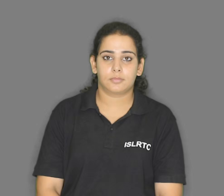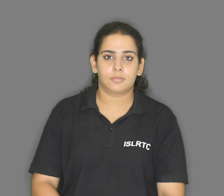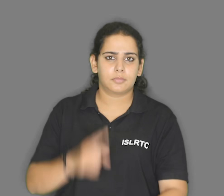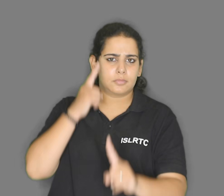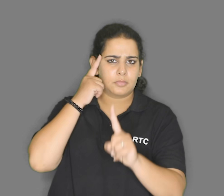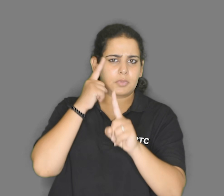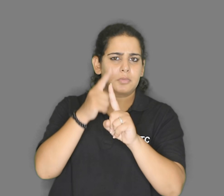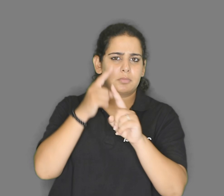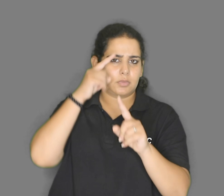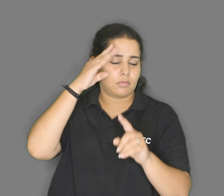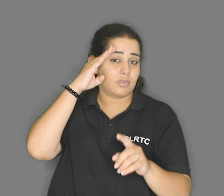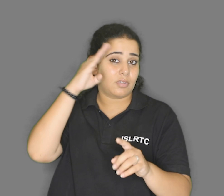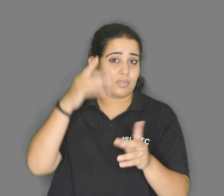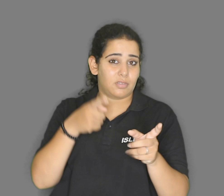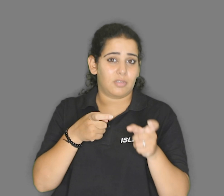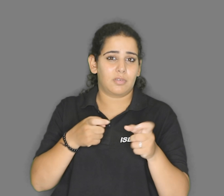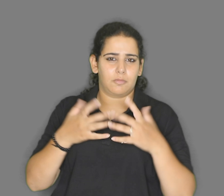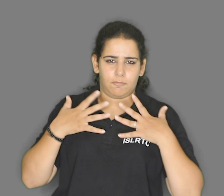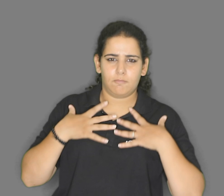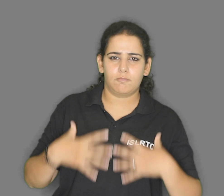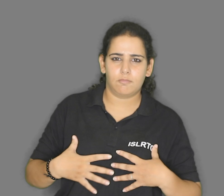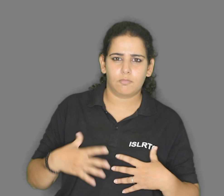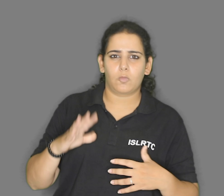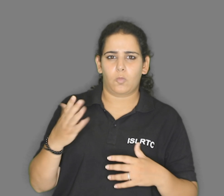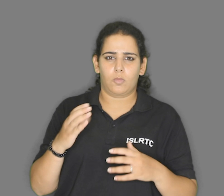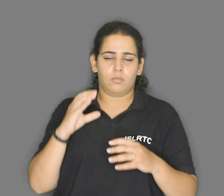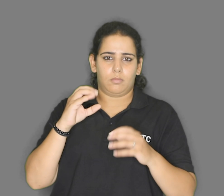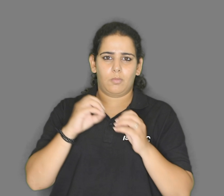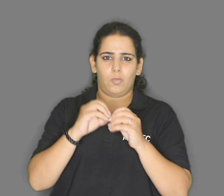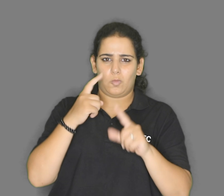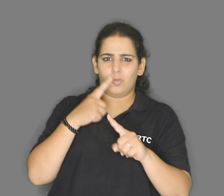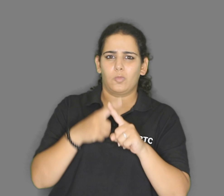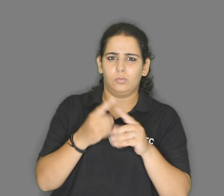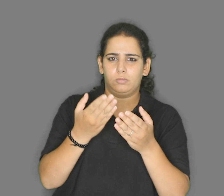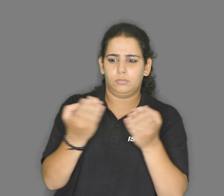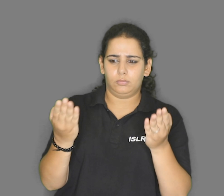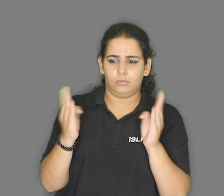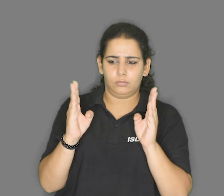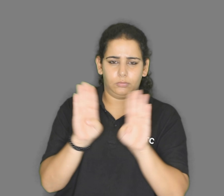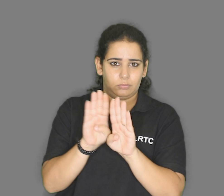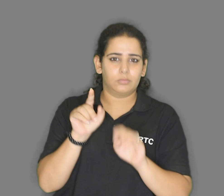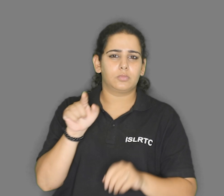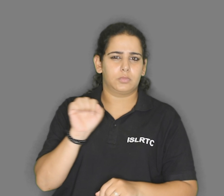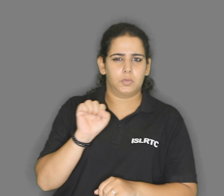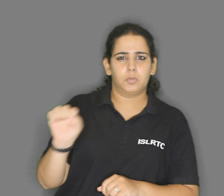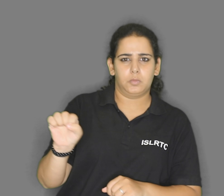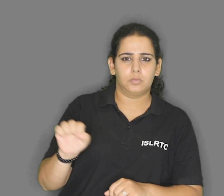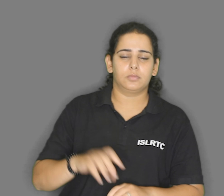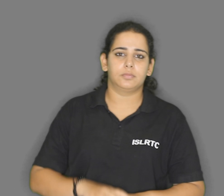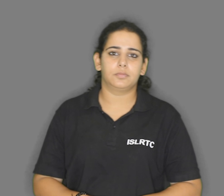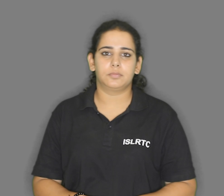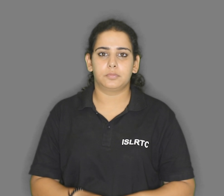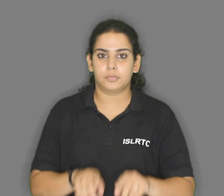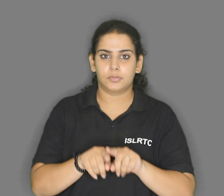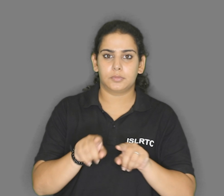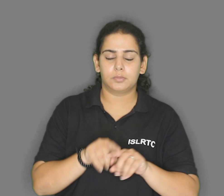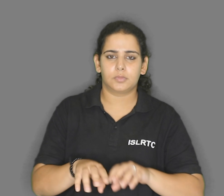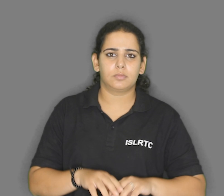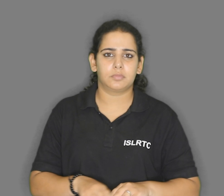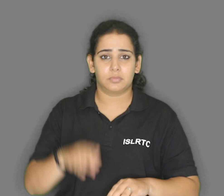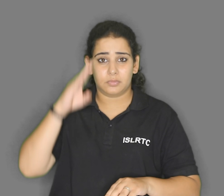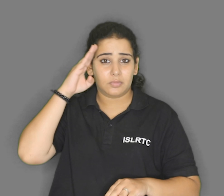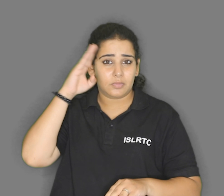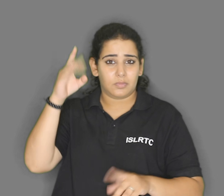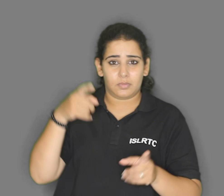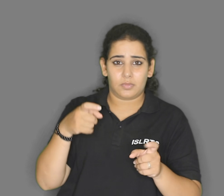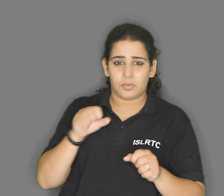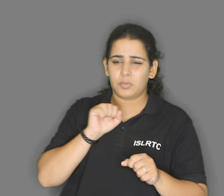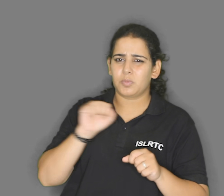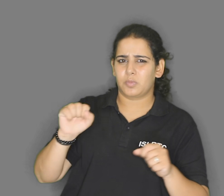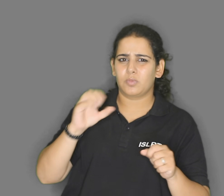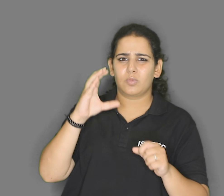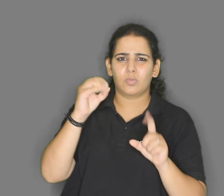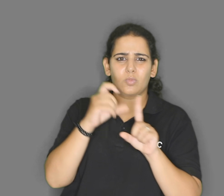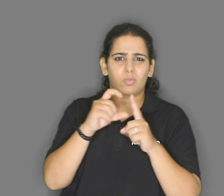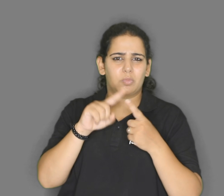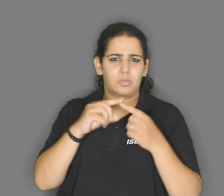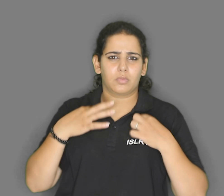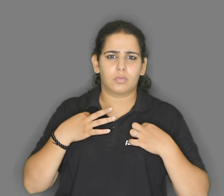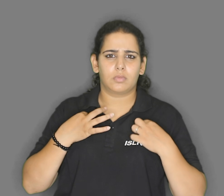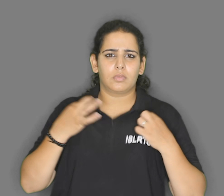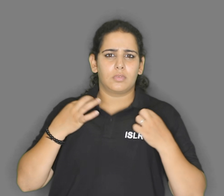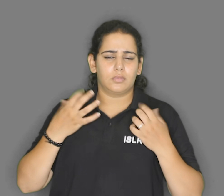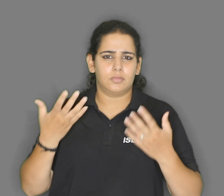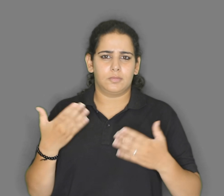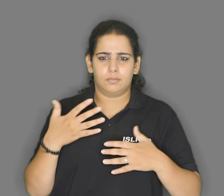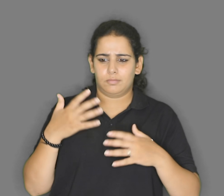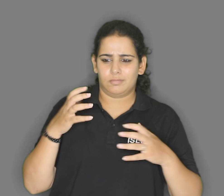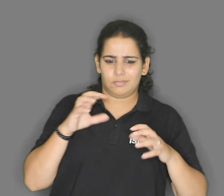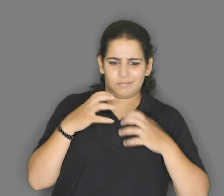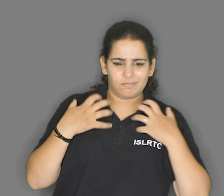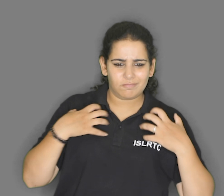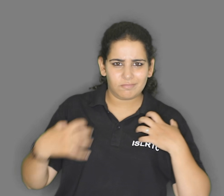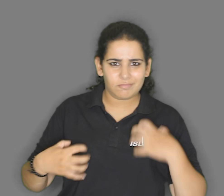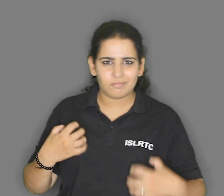Tactical Adroit in planning or maneuvering to accomplish a purpose